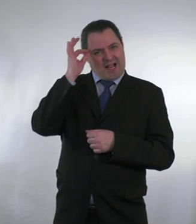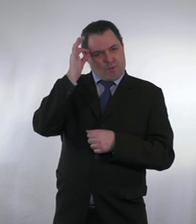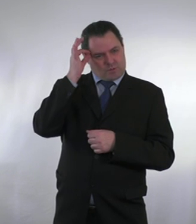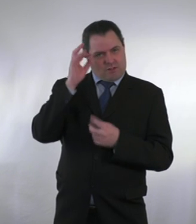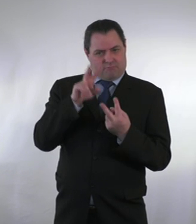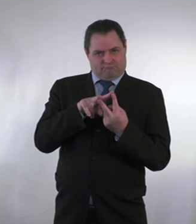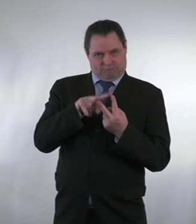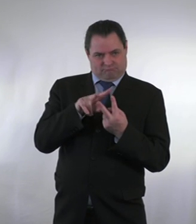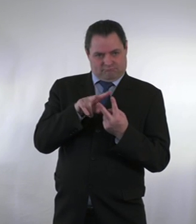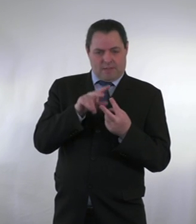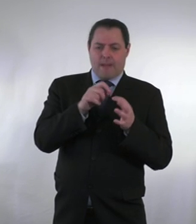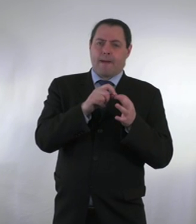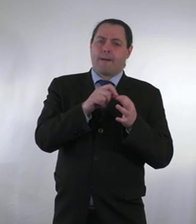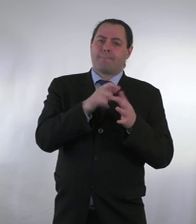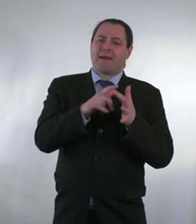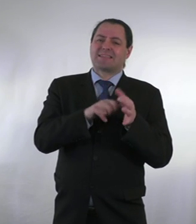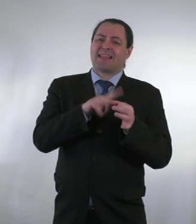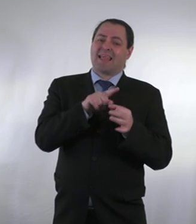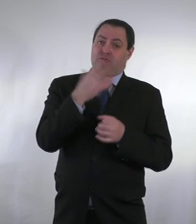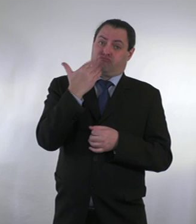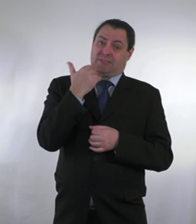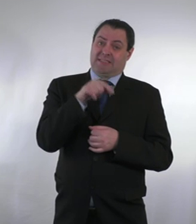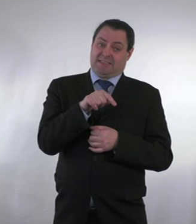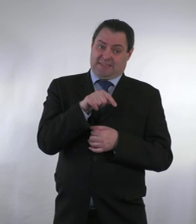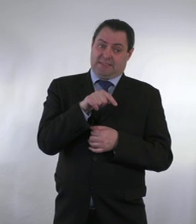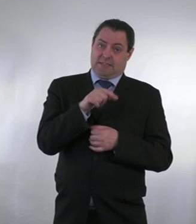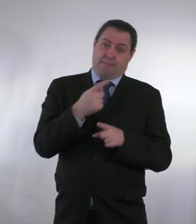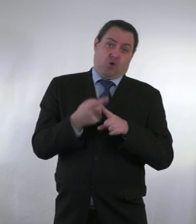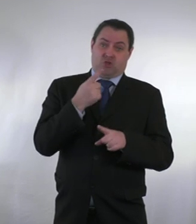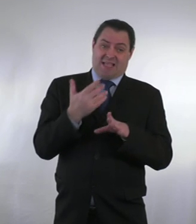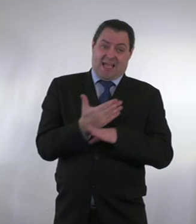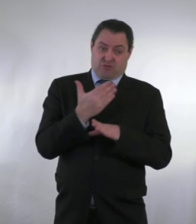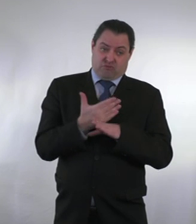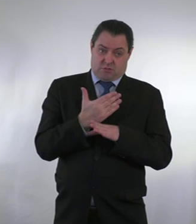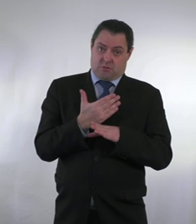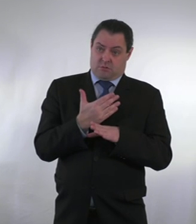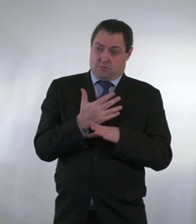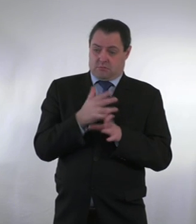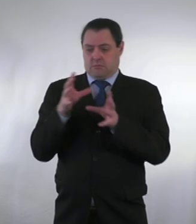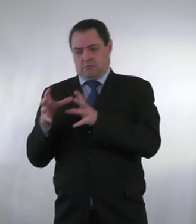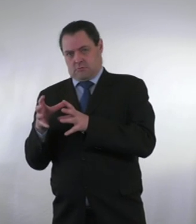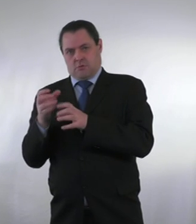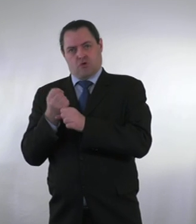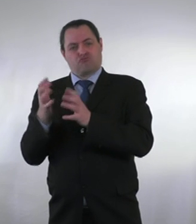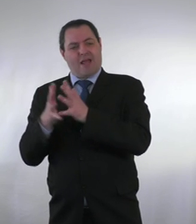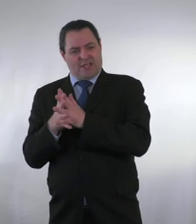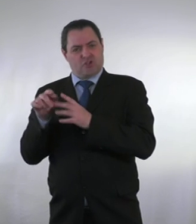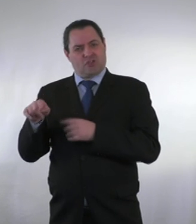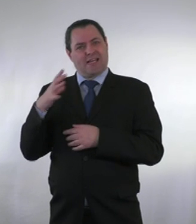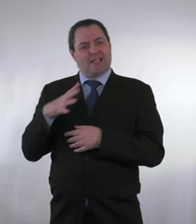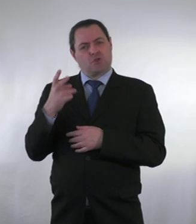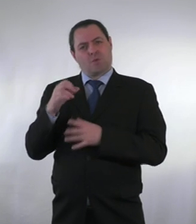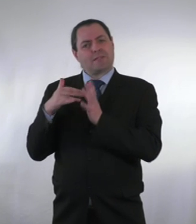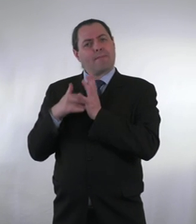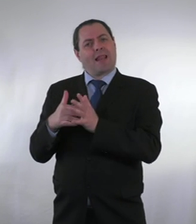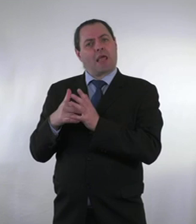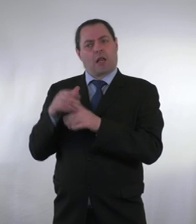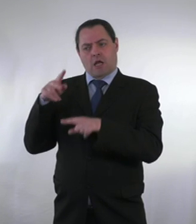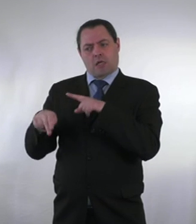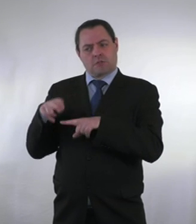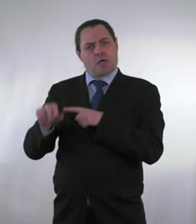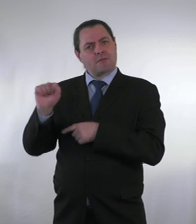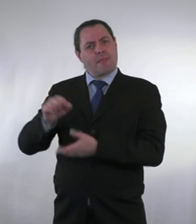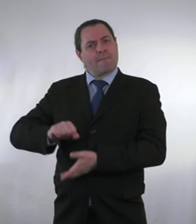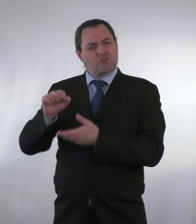Recently, Bexley has taken emergency action to shed hundreds of jobs, while Greenwich needs to make £20 million of cuts in its upcoming budget.